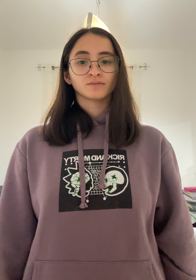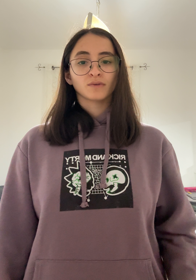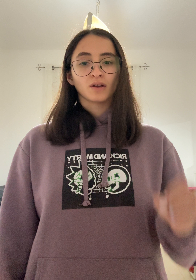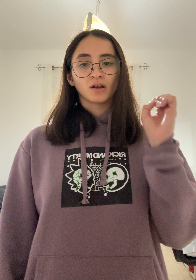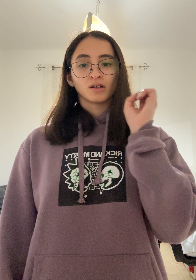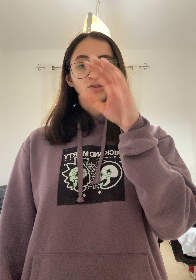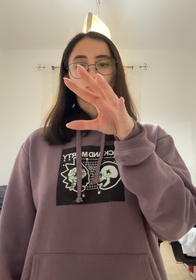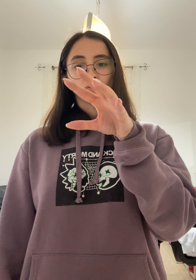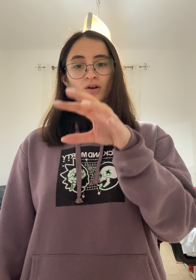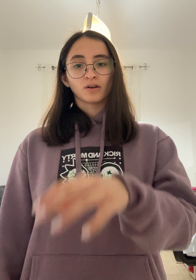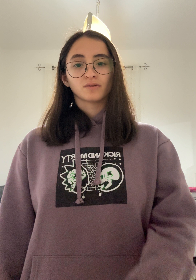לשלוח